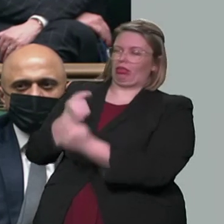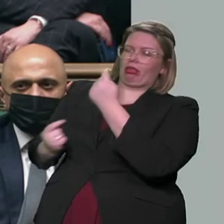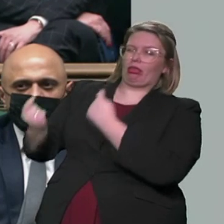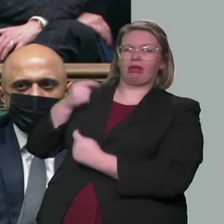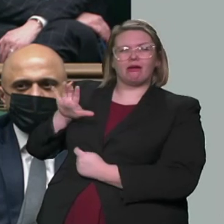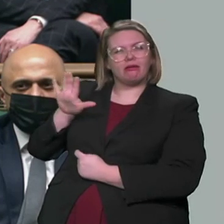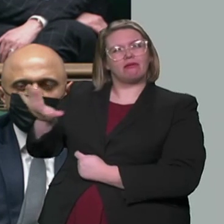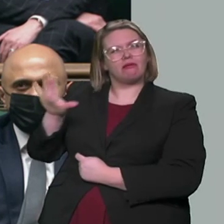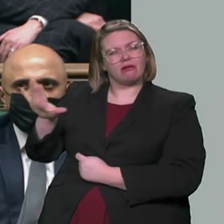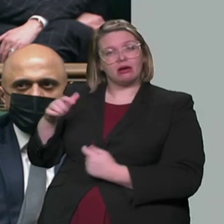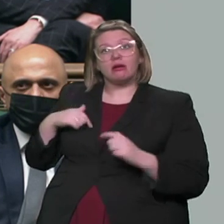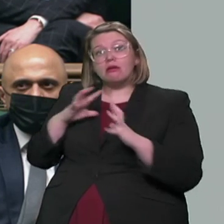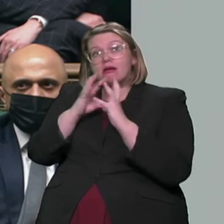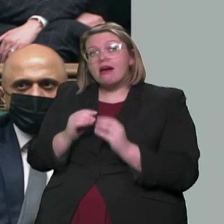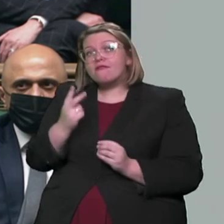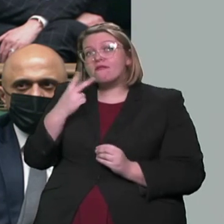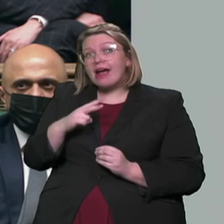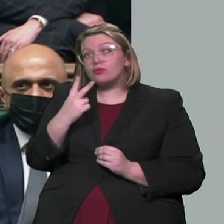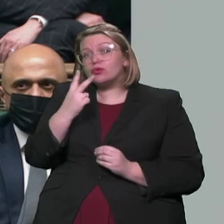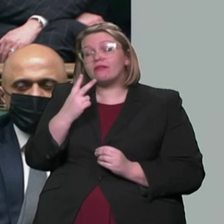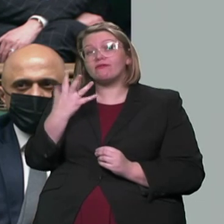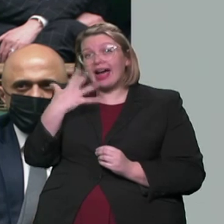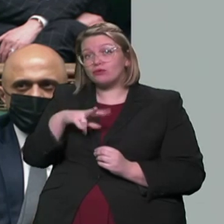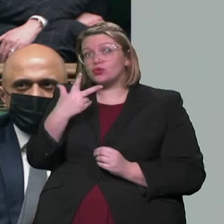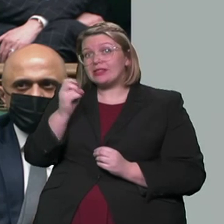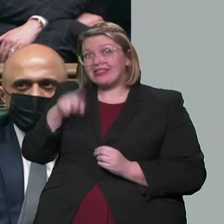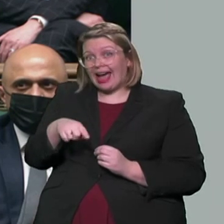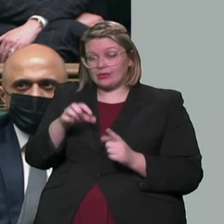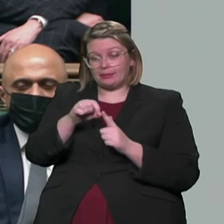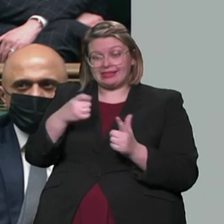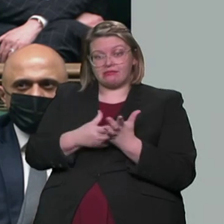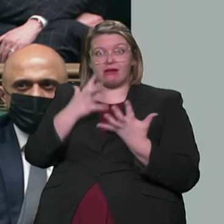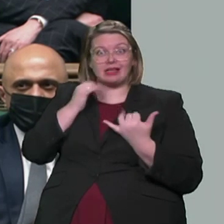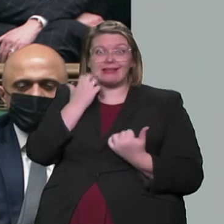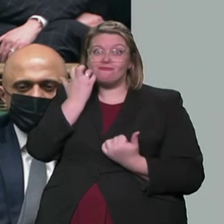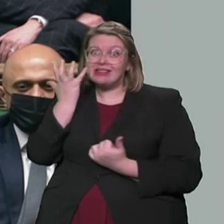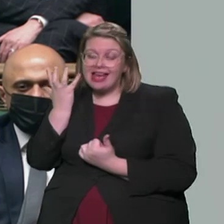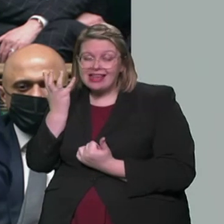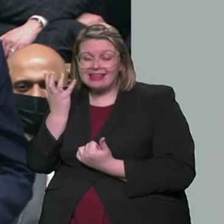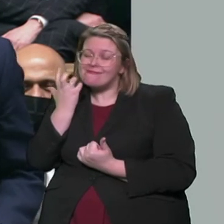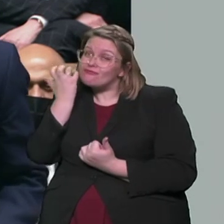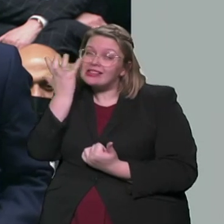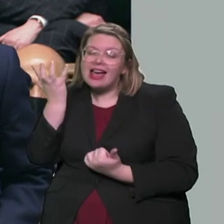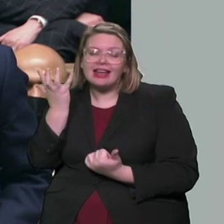We are doing 520,000 PCR tests every day and 1.25 million tests every day.